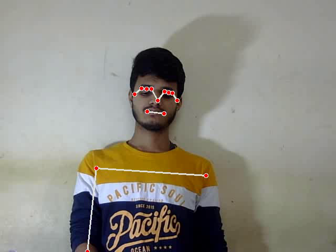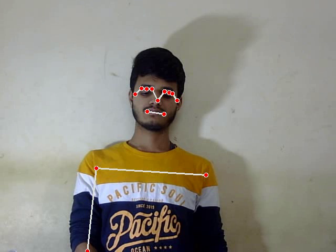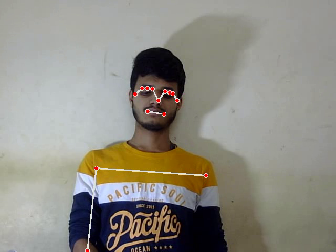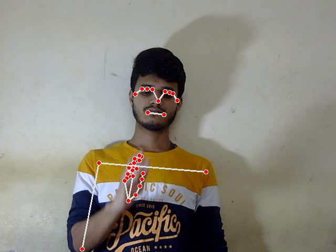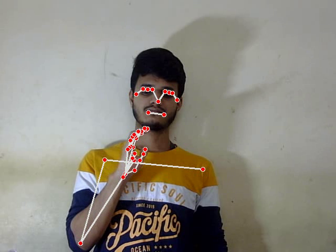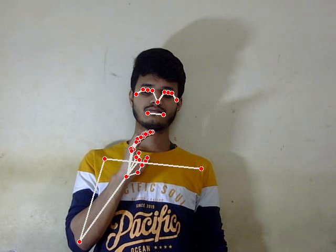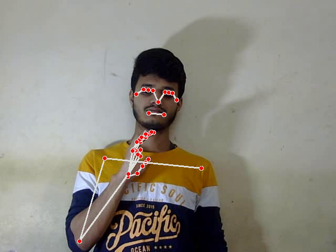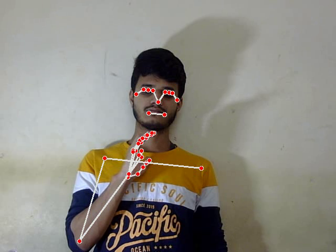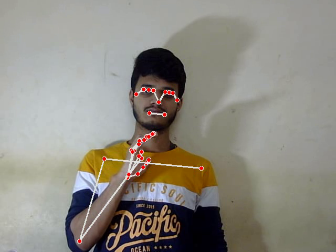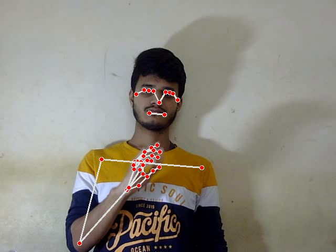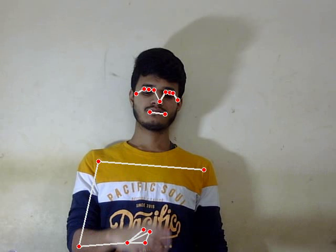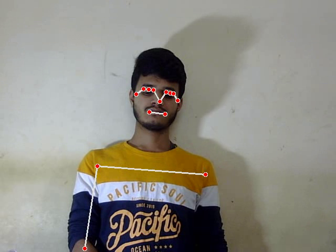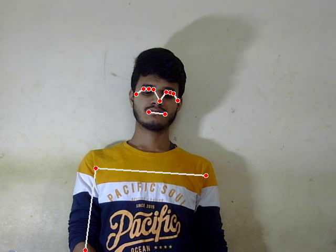fine